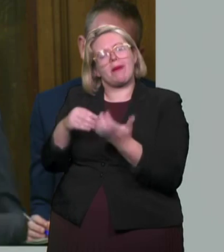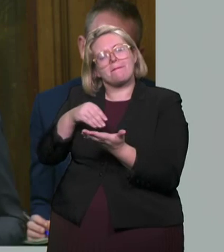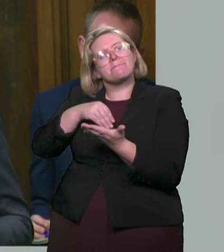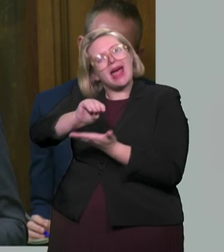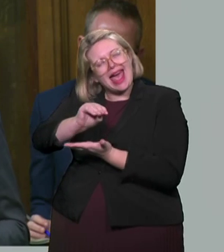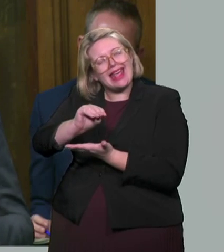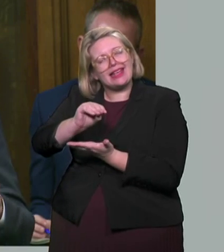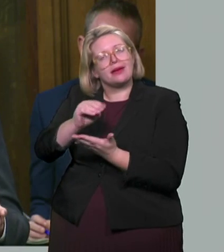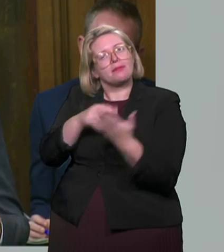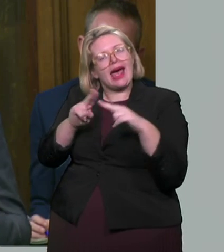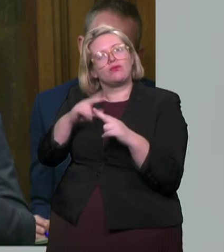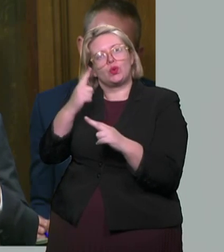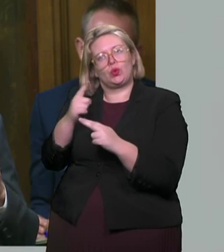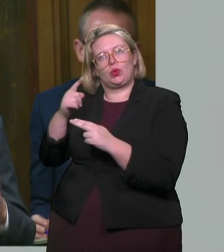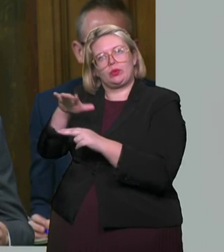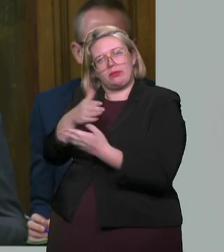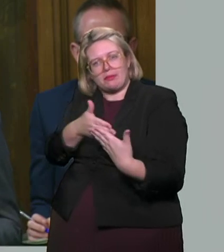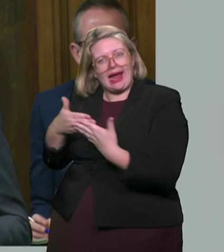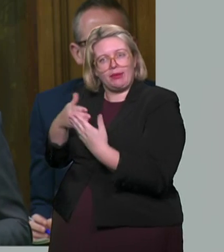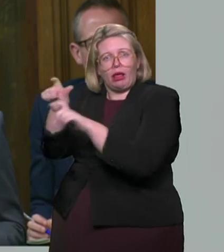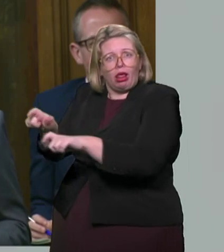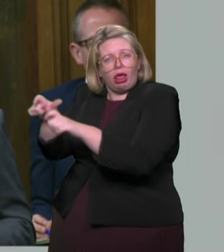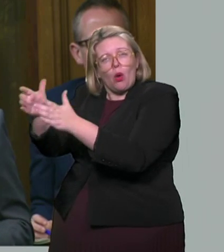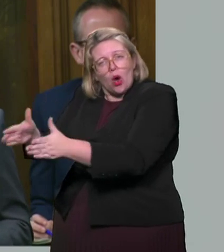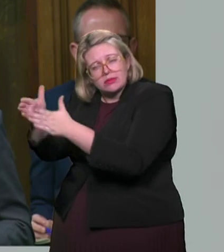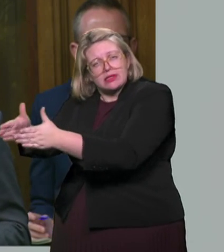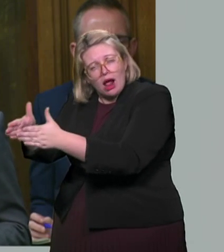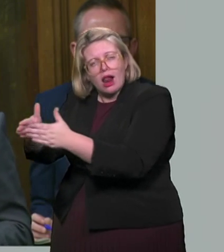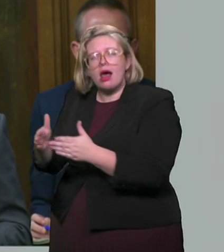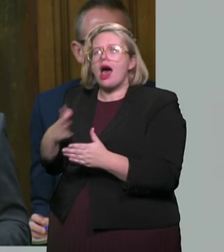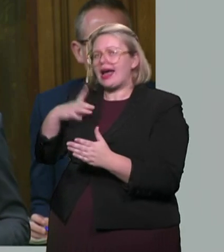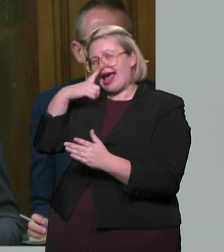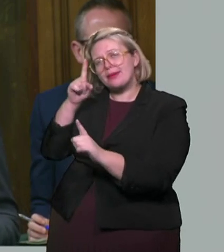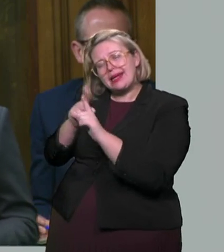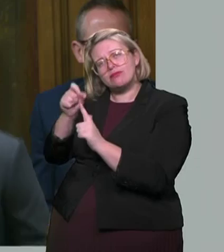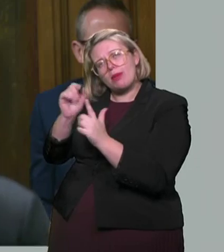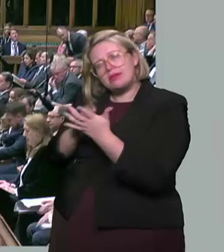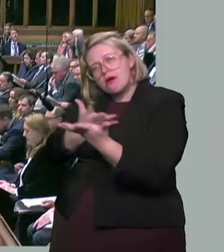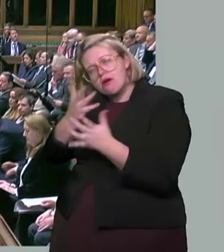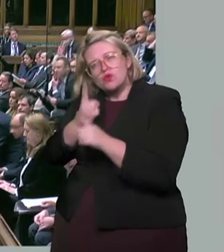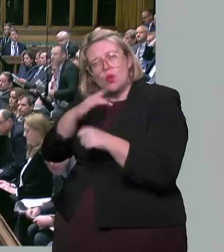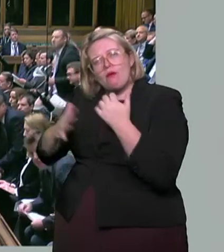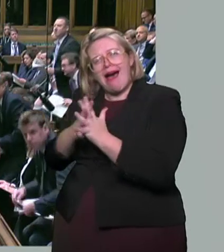Will he meet me to discuss how quickly we can put that through Parliament so that parents get this support as quickly as possible?